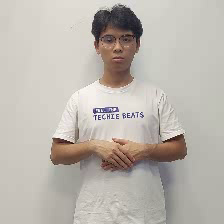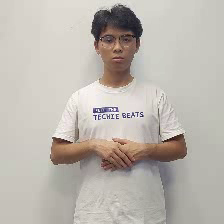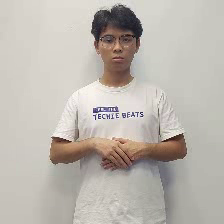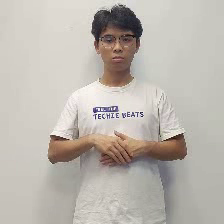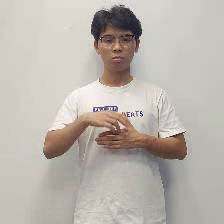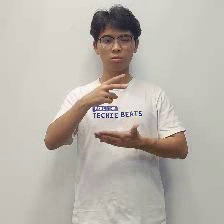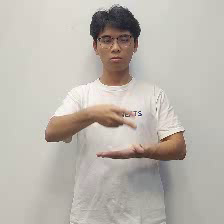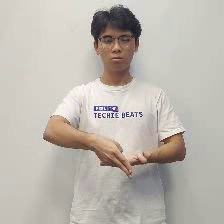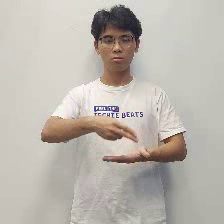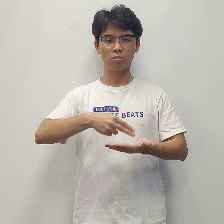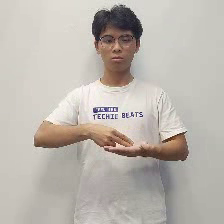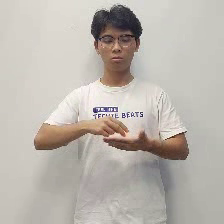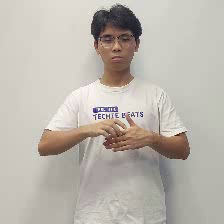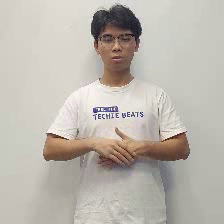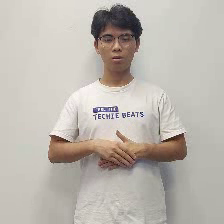Thức ăn